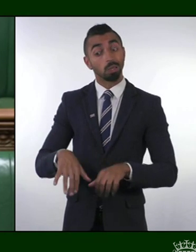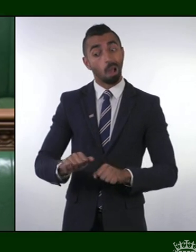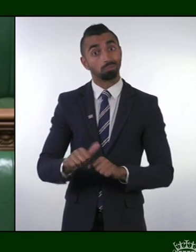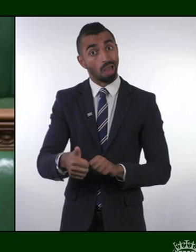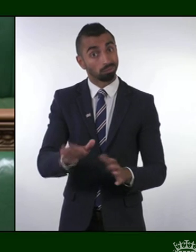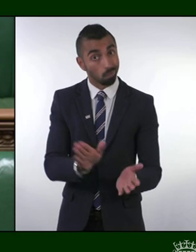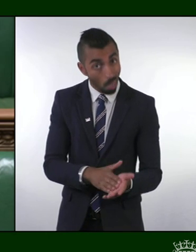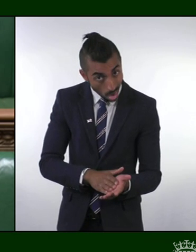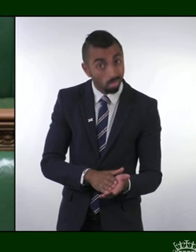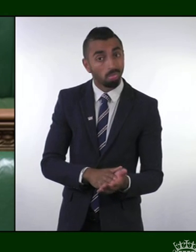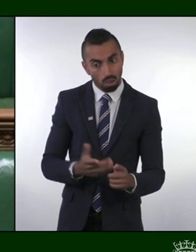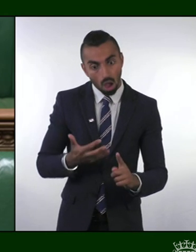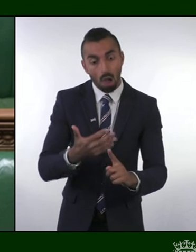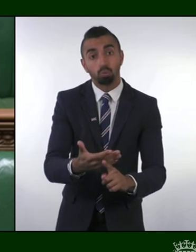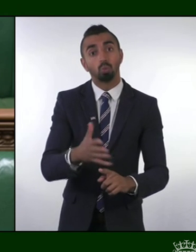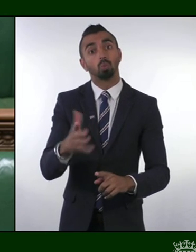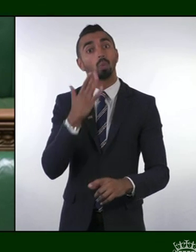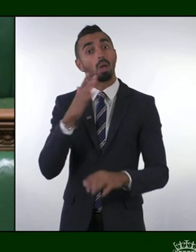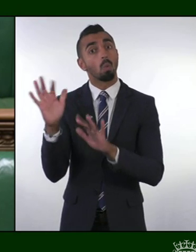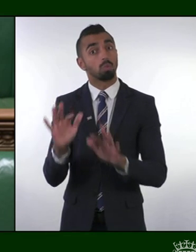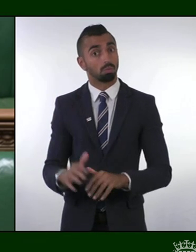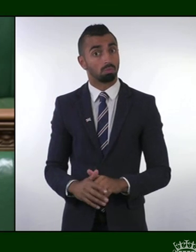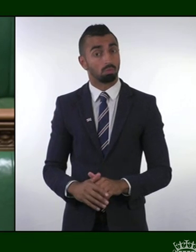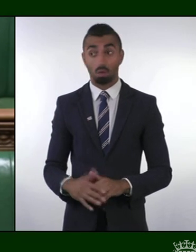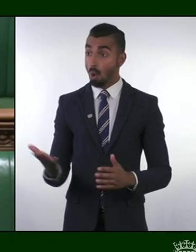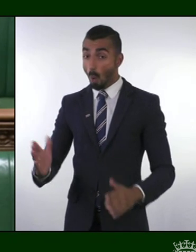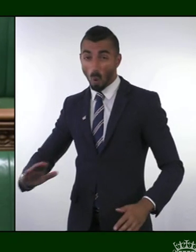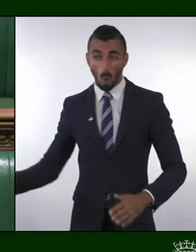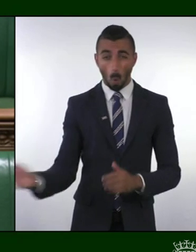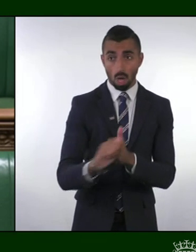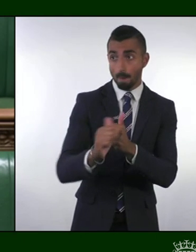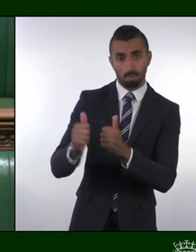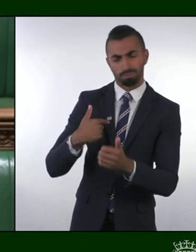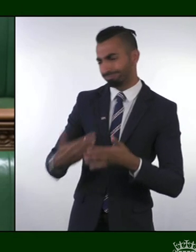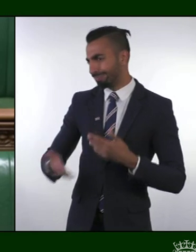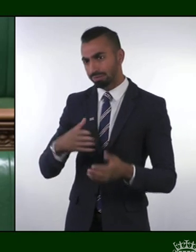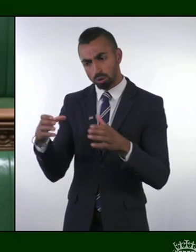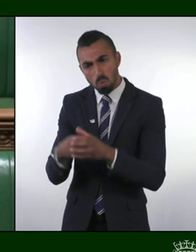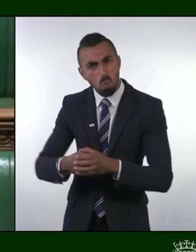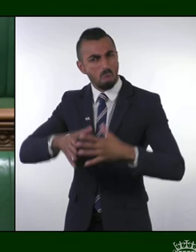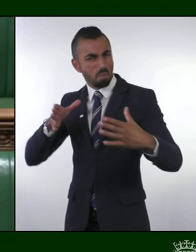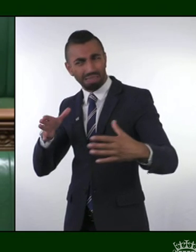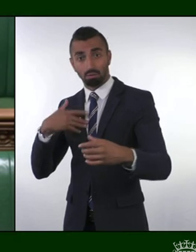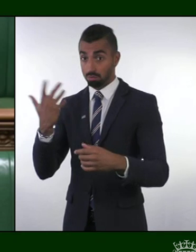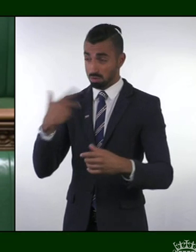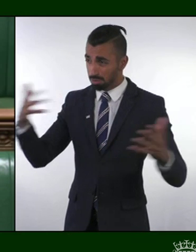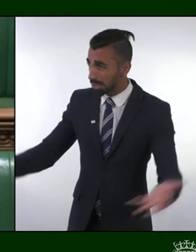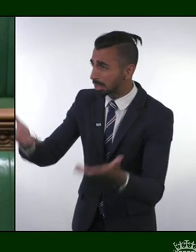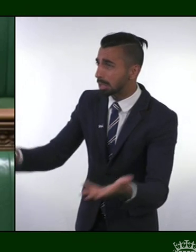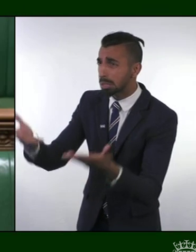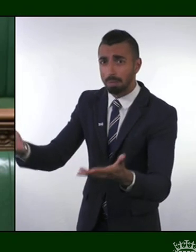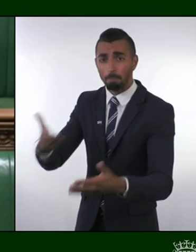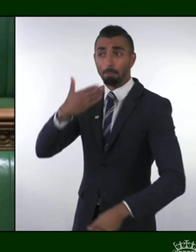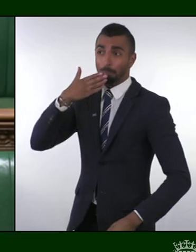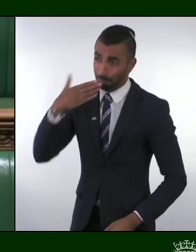I urge every employer, big or small, national or local, to hire as many kick-starters as possible.